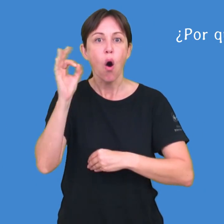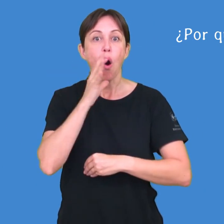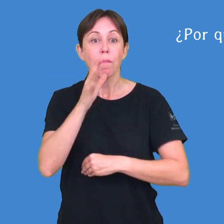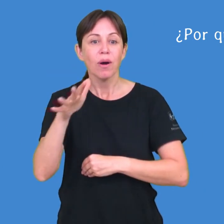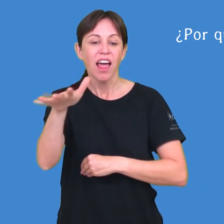motivo